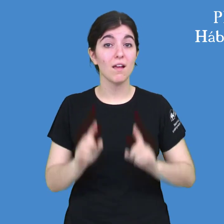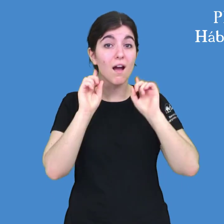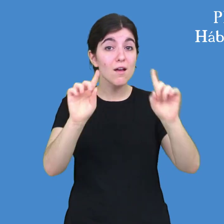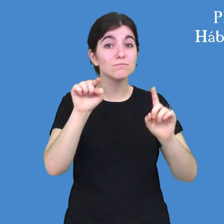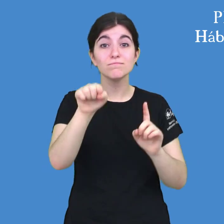caso